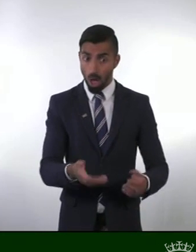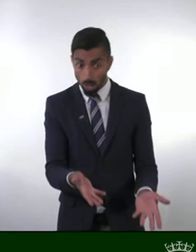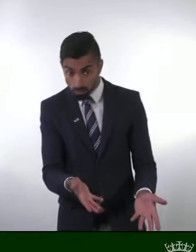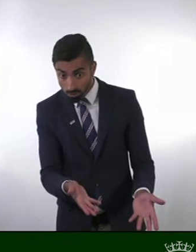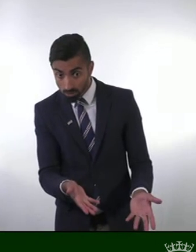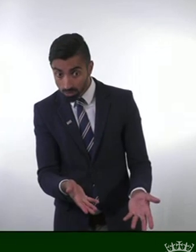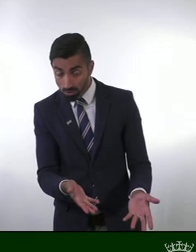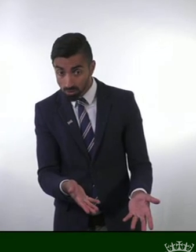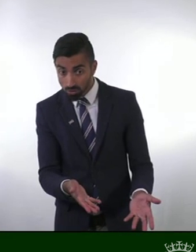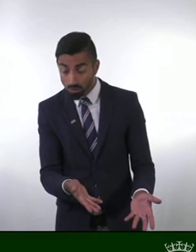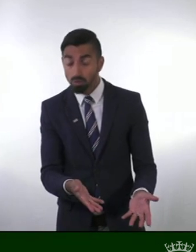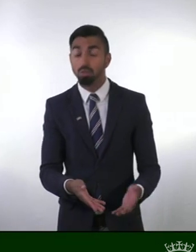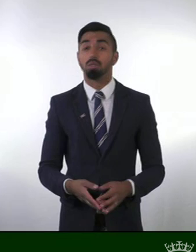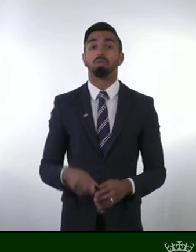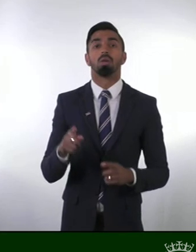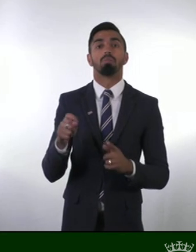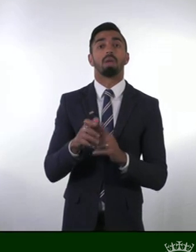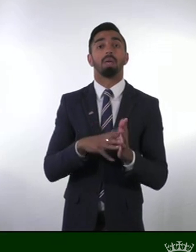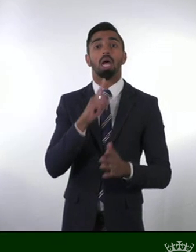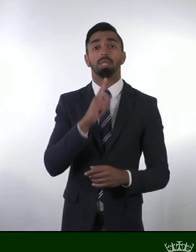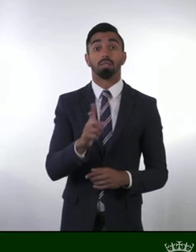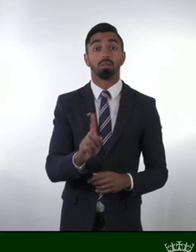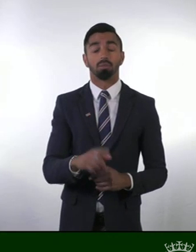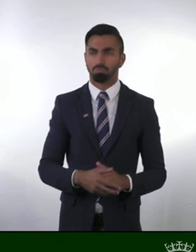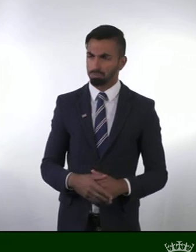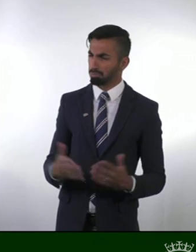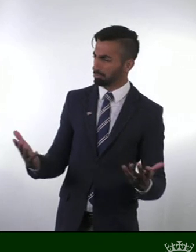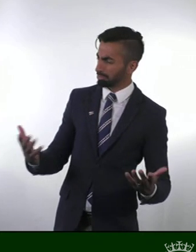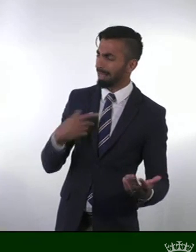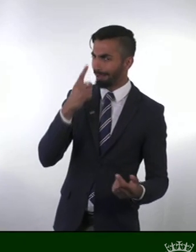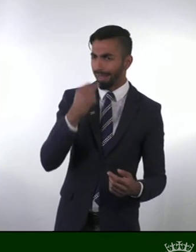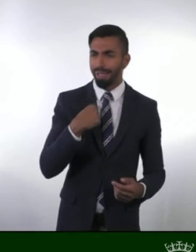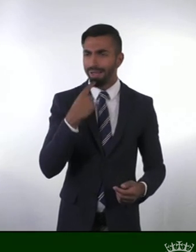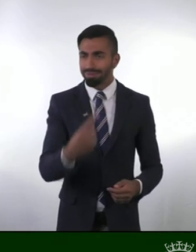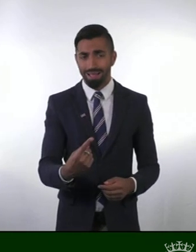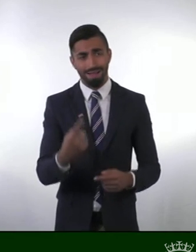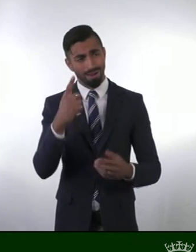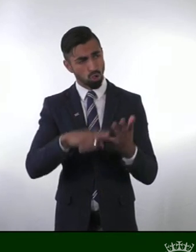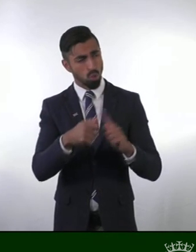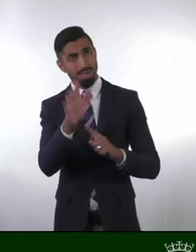What I can say is that we will unite and level up with infrastructure projects across our country.